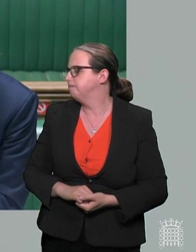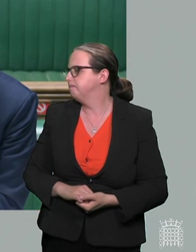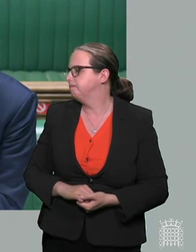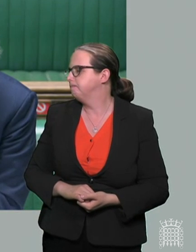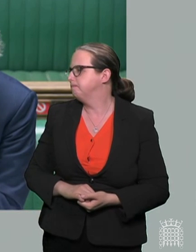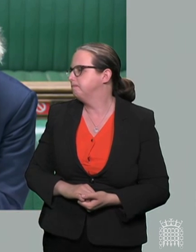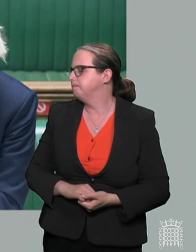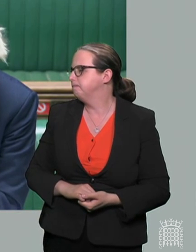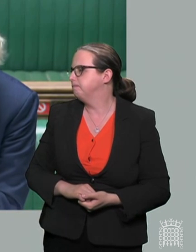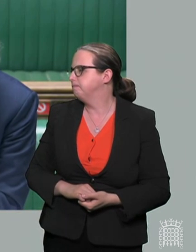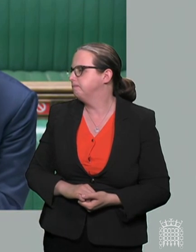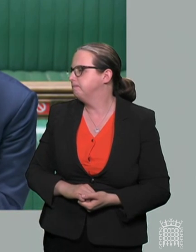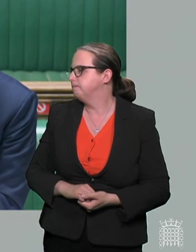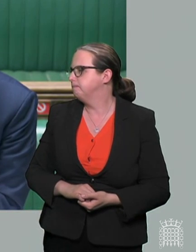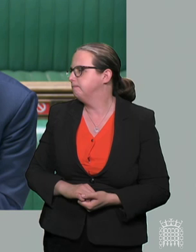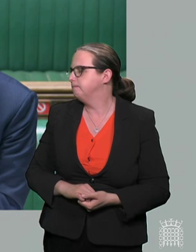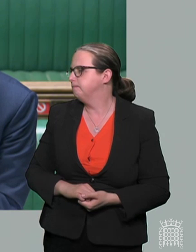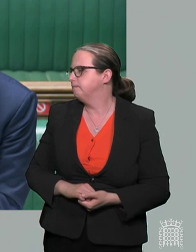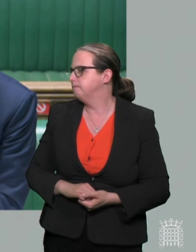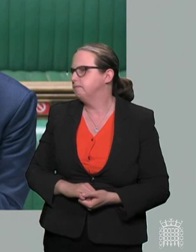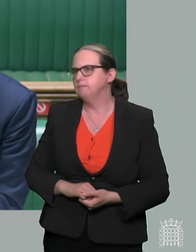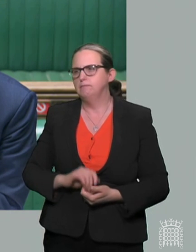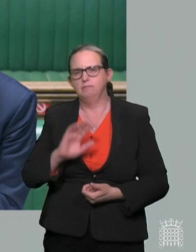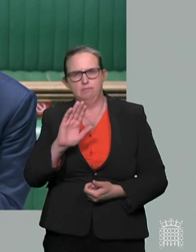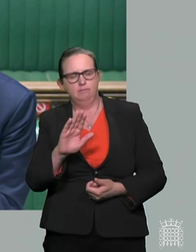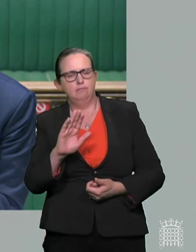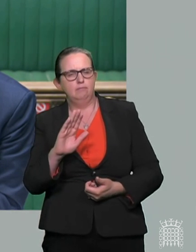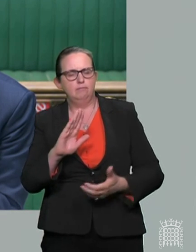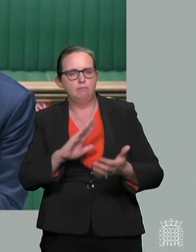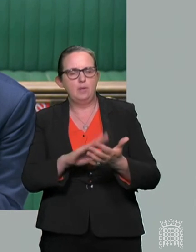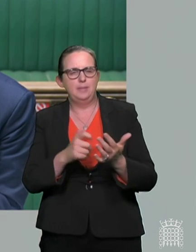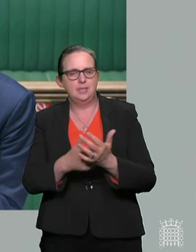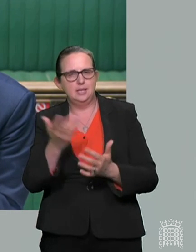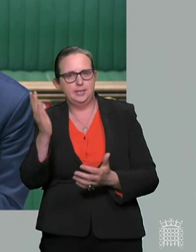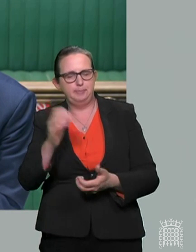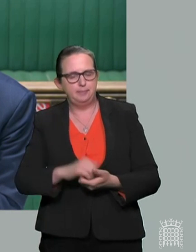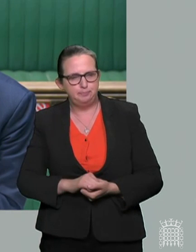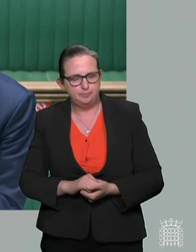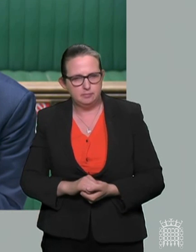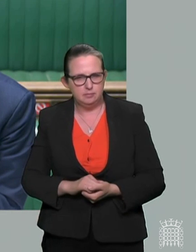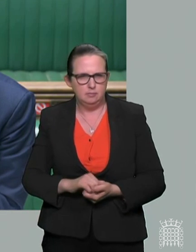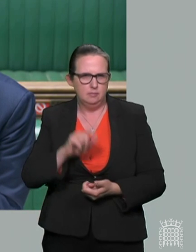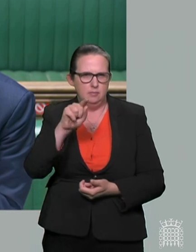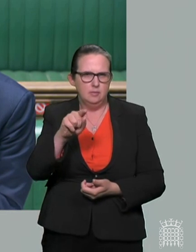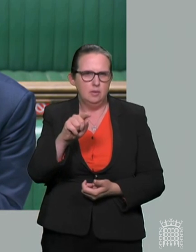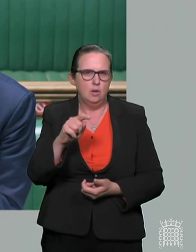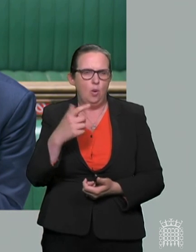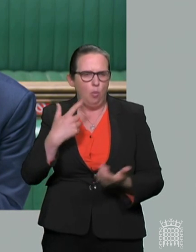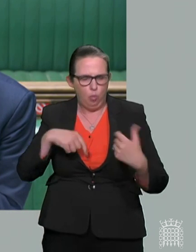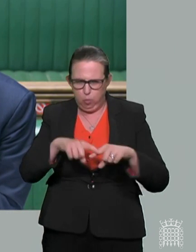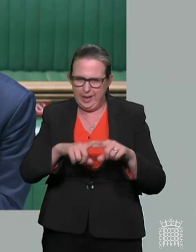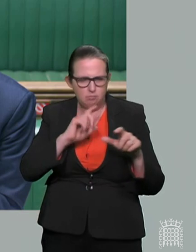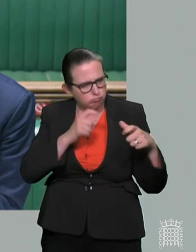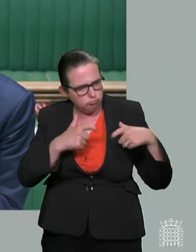The honourable Gentleman seems to want us to relax our rules on self-isolation that are protecting people from coronavirus.